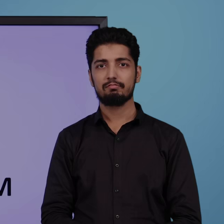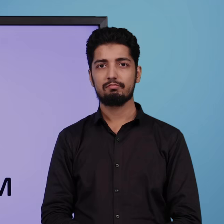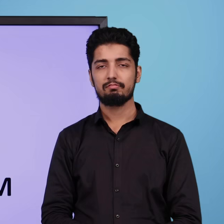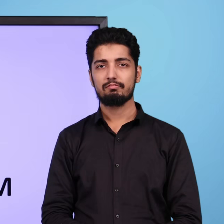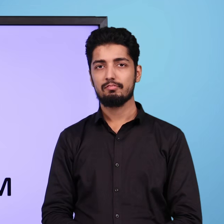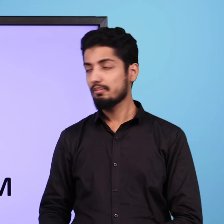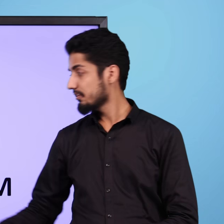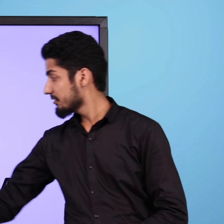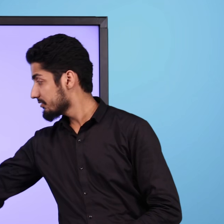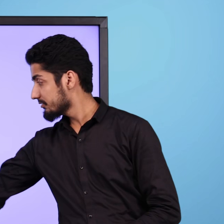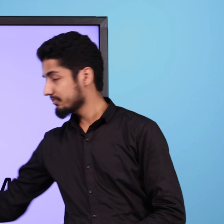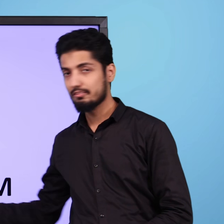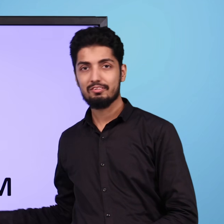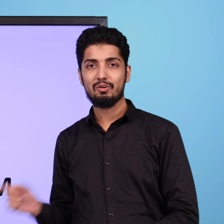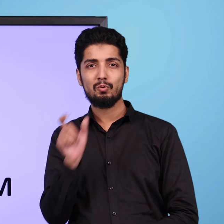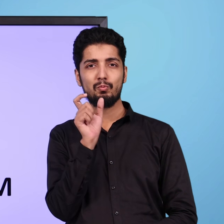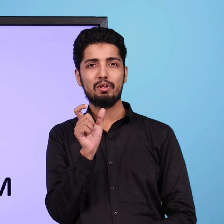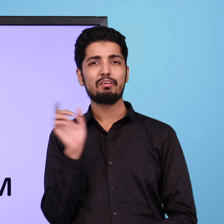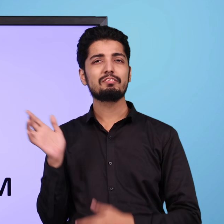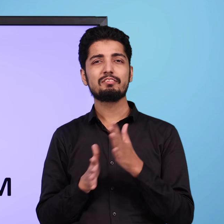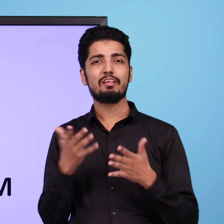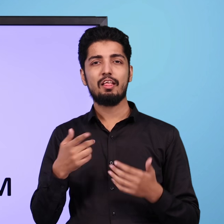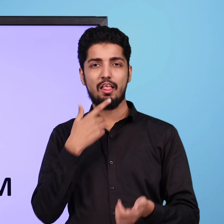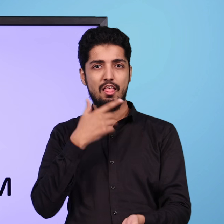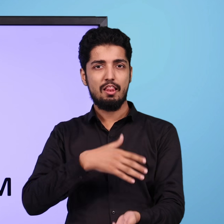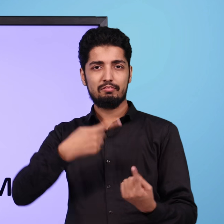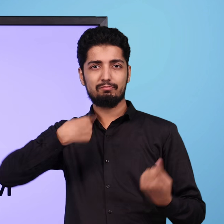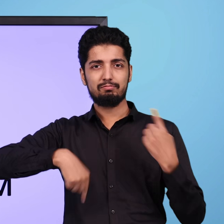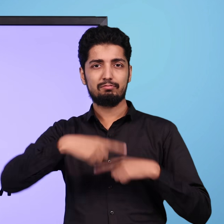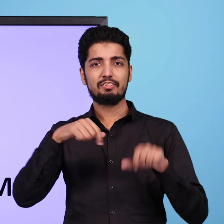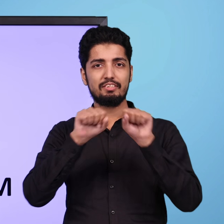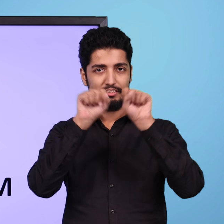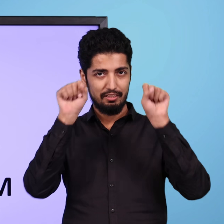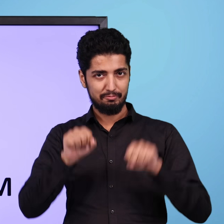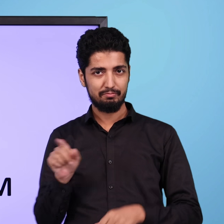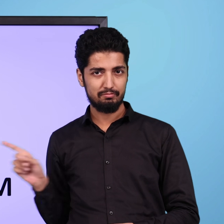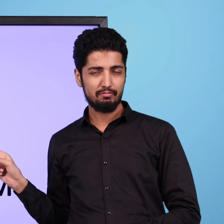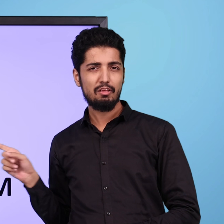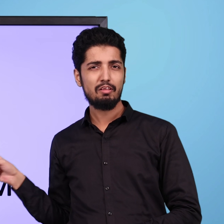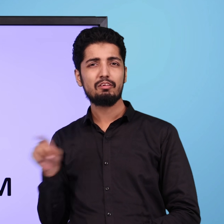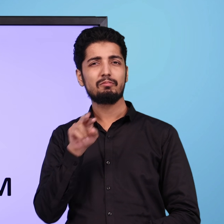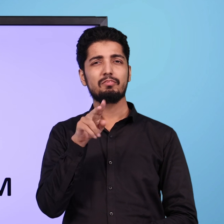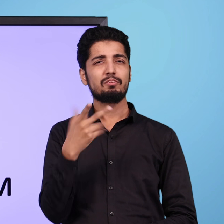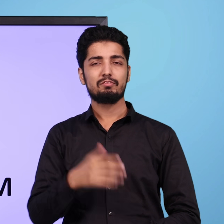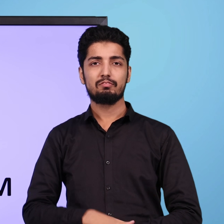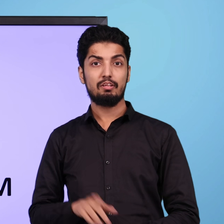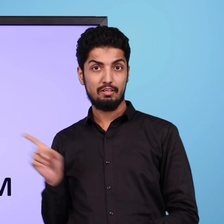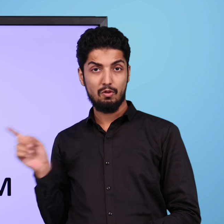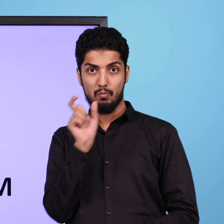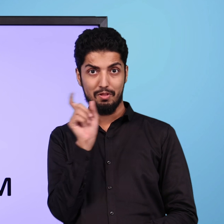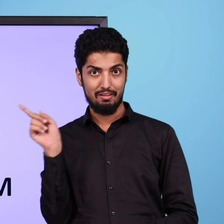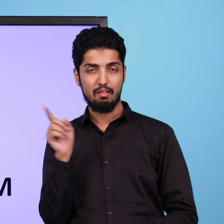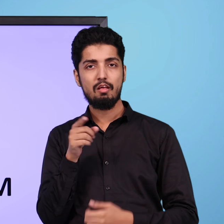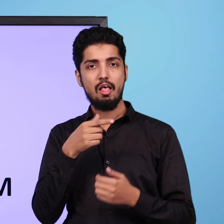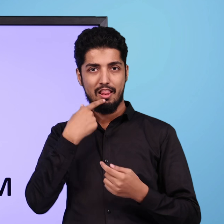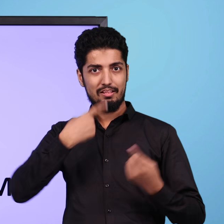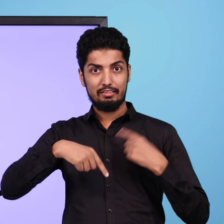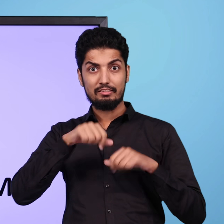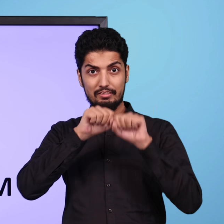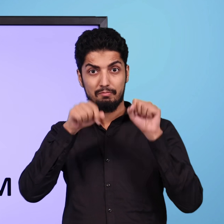Circulatory system This sign refers to the circulatory system in humans and other organisms like plants.